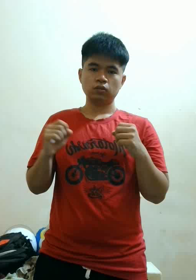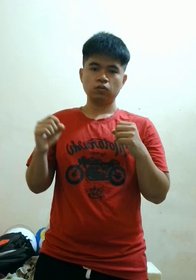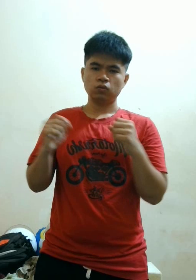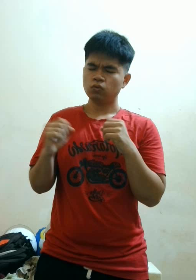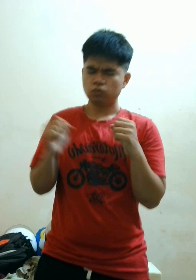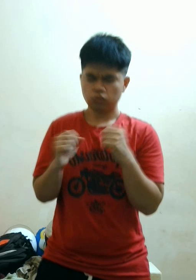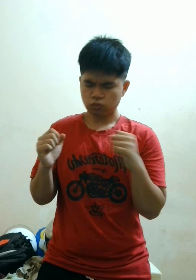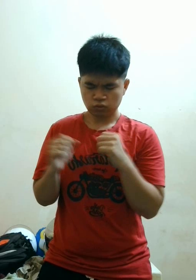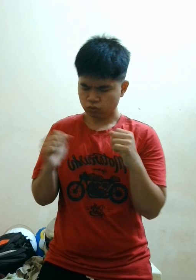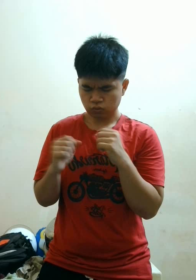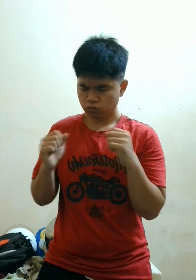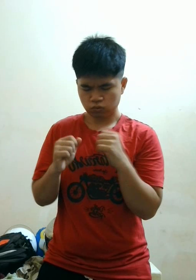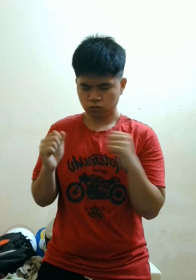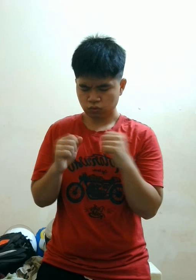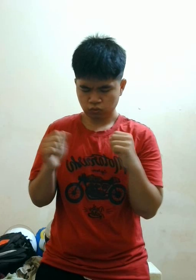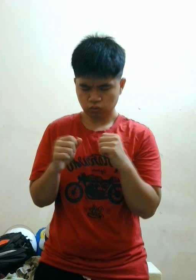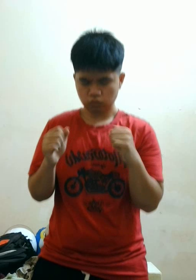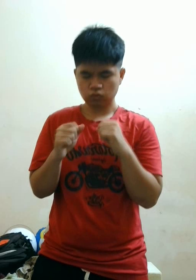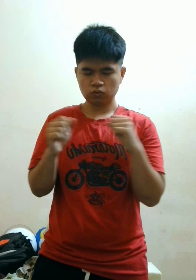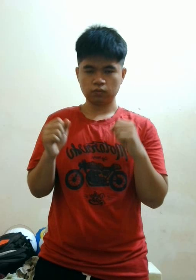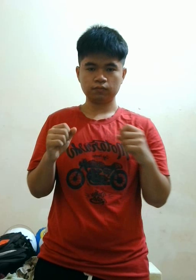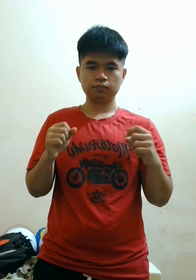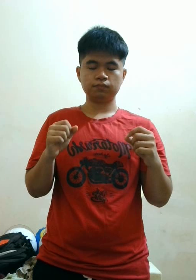lanh